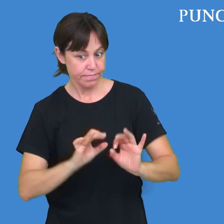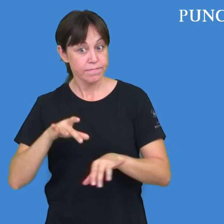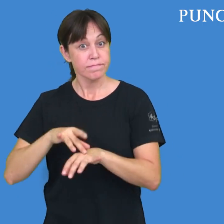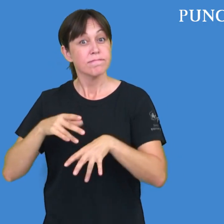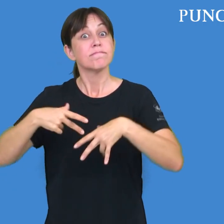enfermo